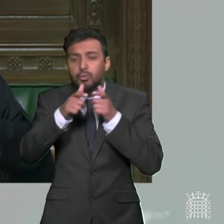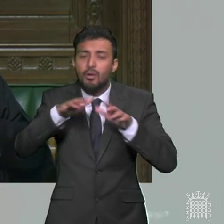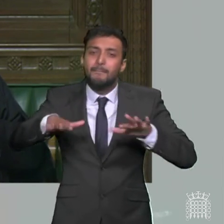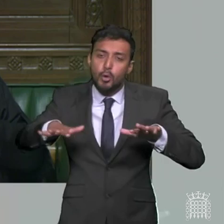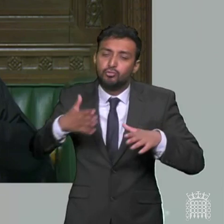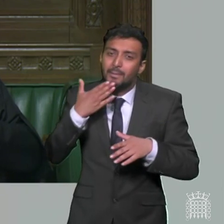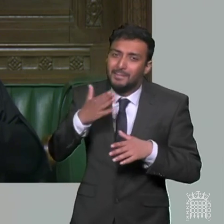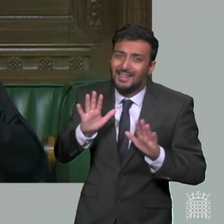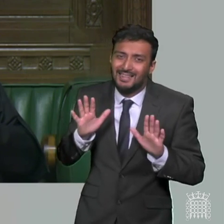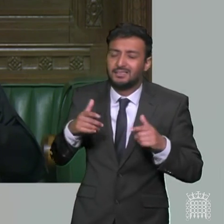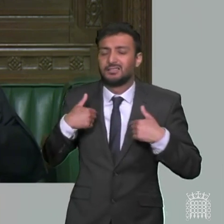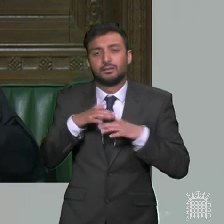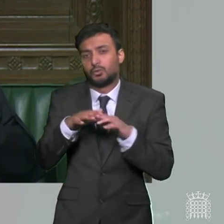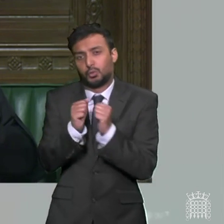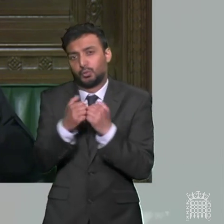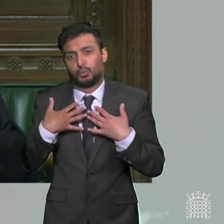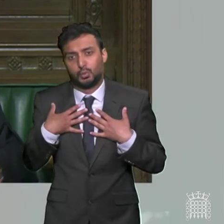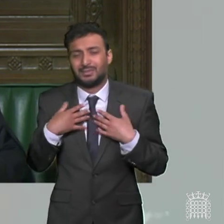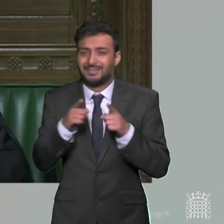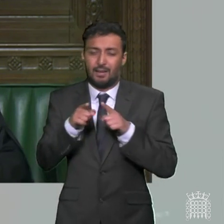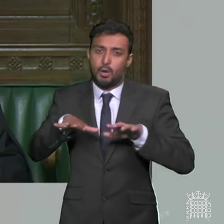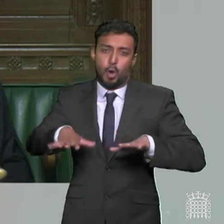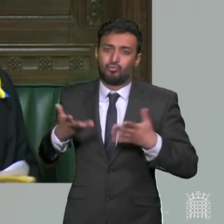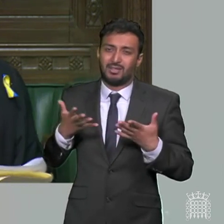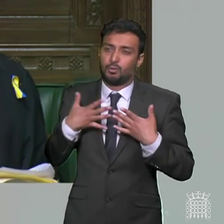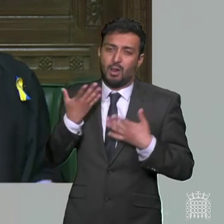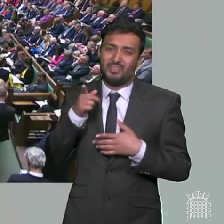It does not suit the Chair and I do not think it suits the country.